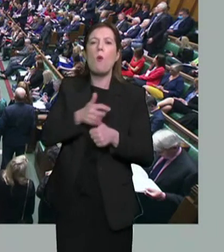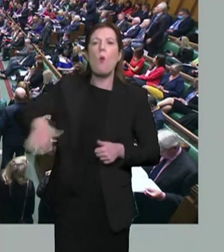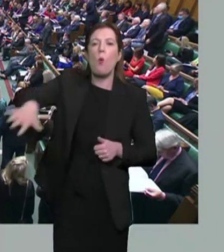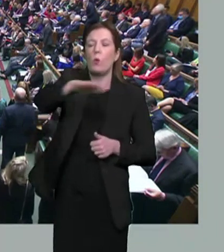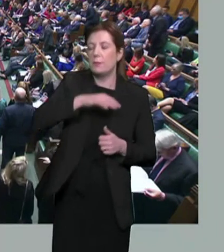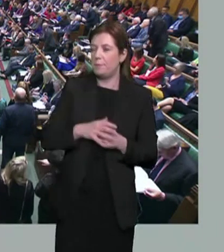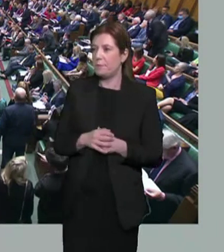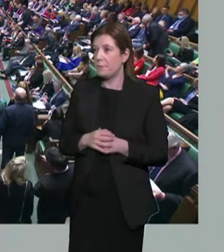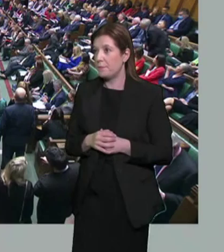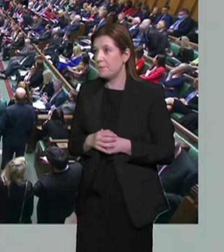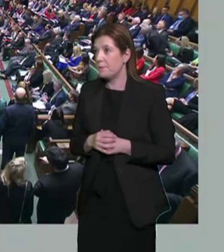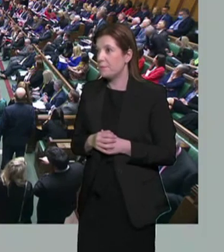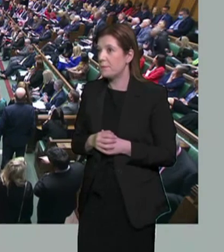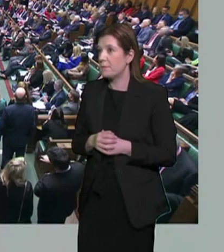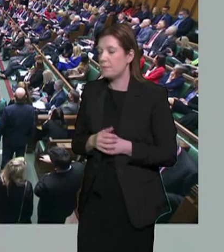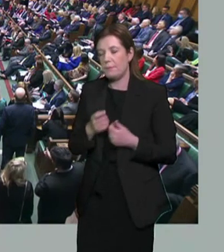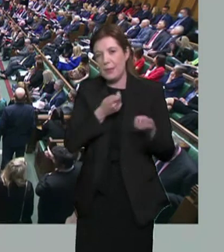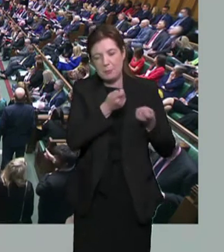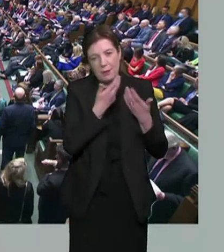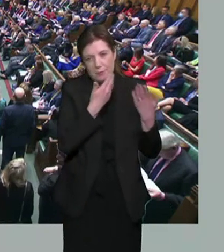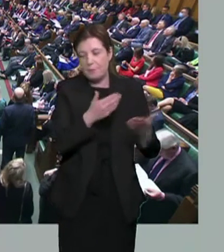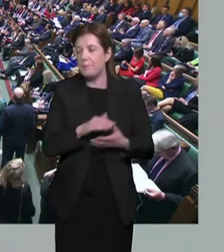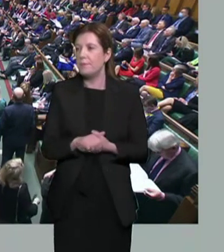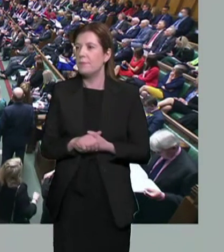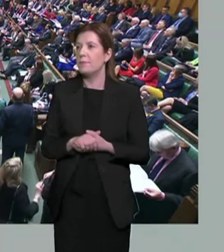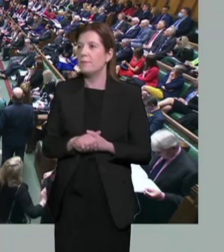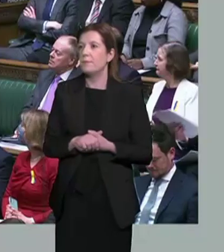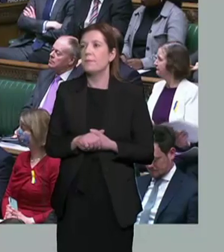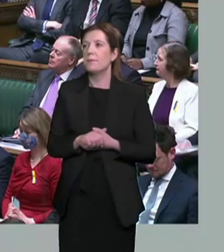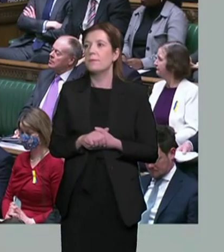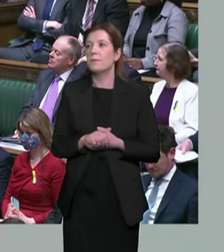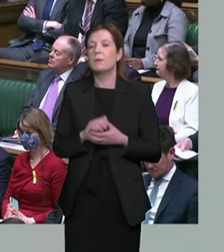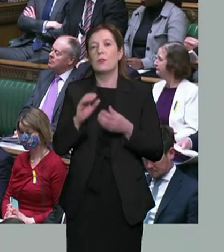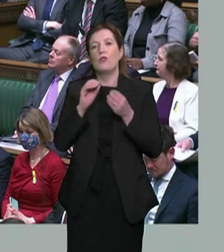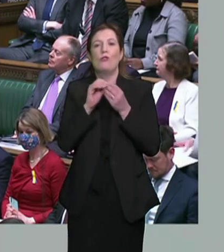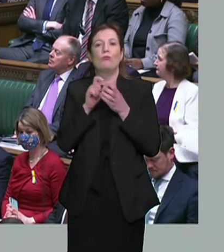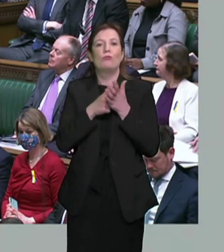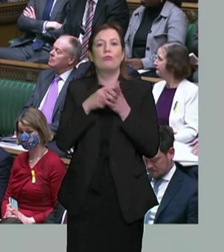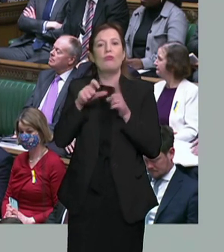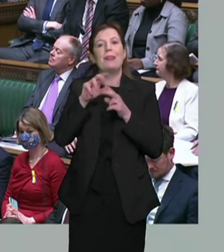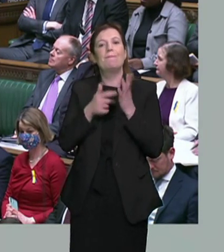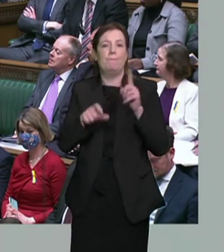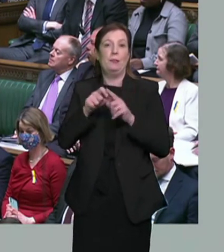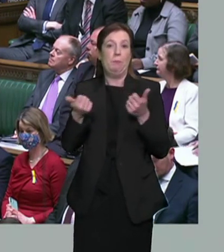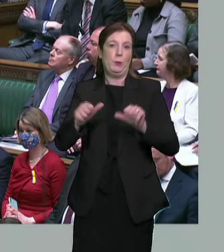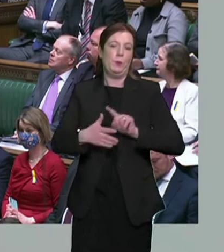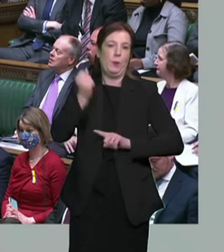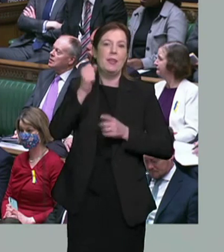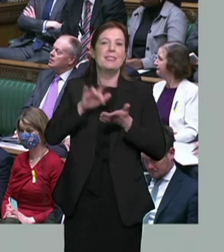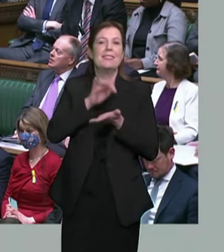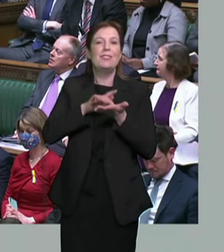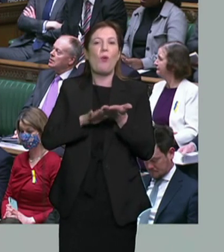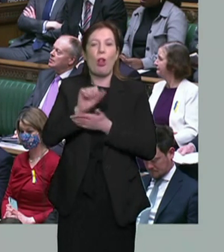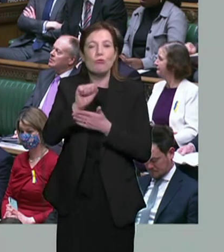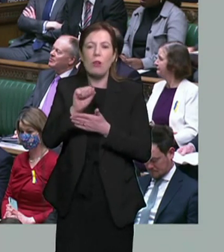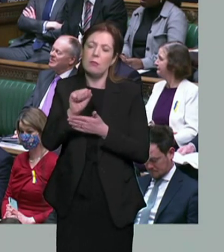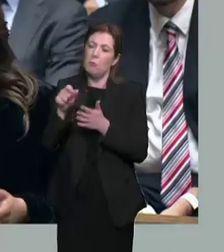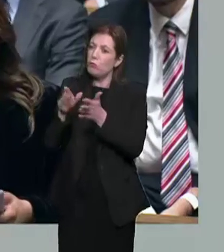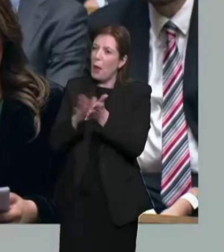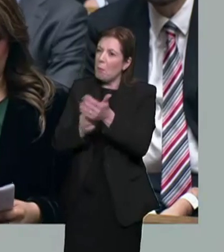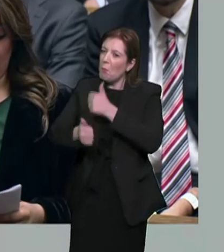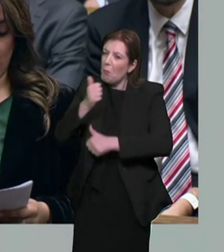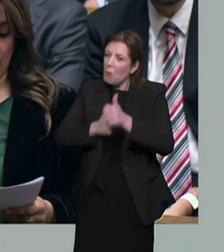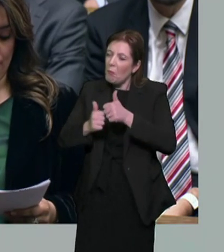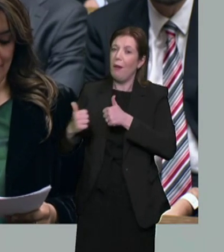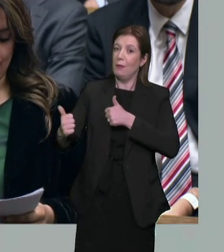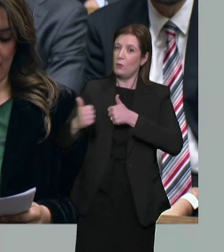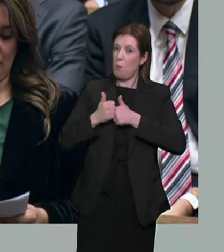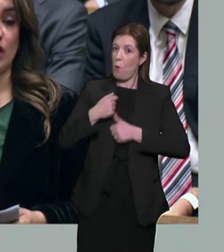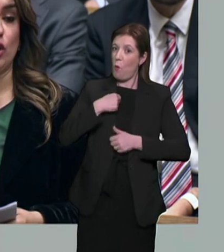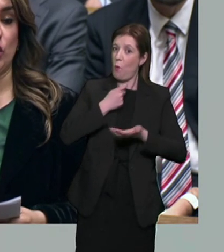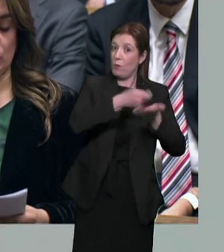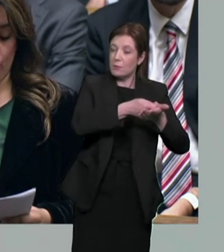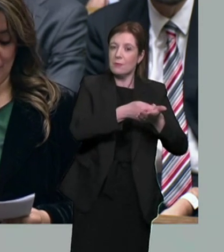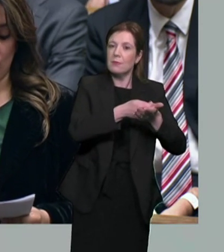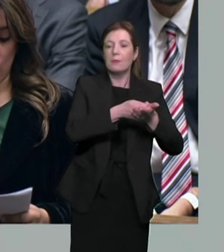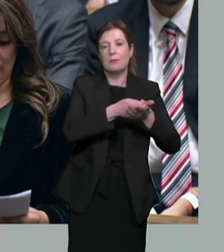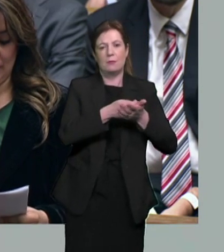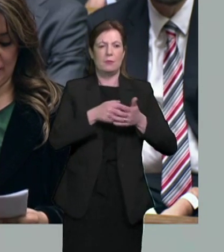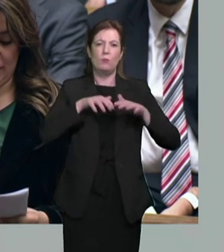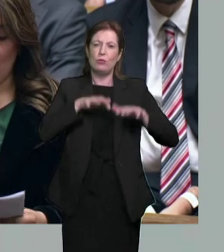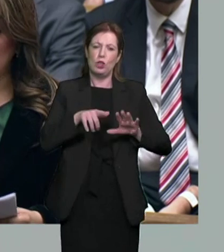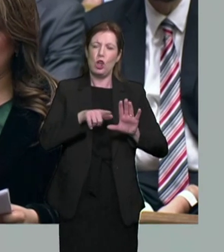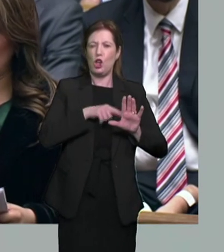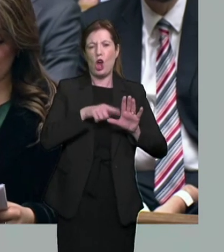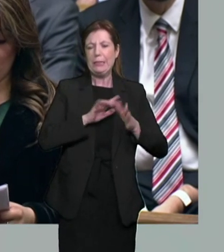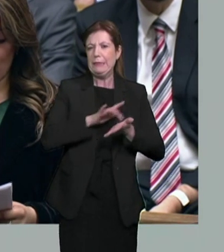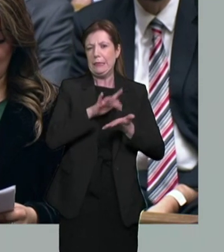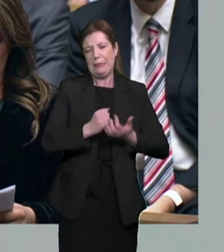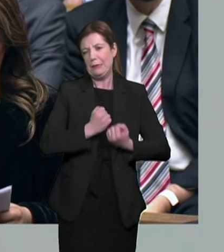I am sure the Prime Minister will share my delight that Bradford has been shortlisted to be the UK city of culture 2025 and will want to offer his support for our bid—it would bring immense benefits and kudos to Britain’s youngest city.